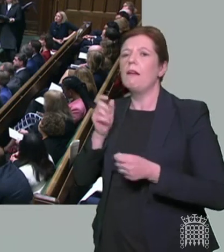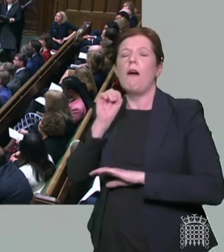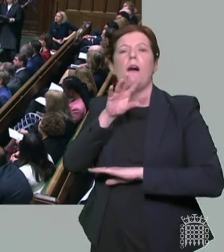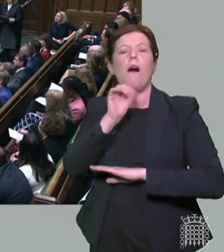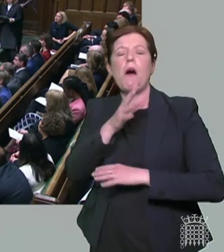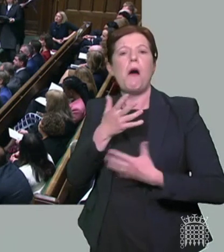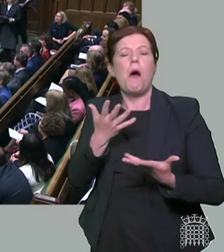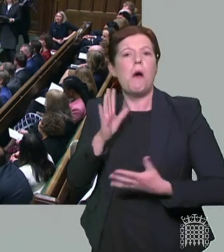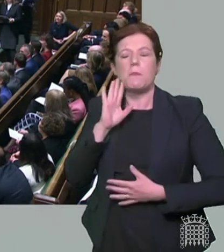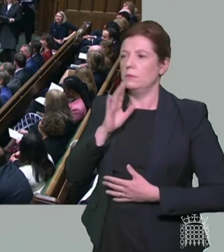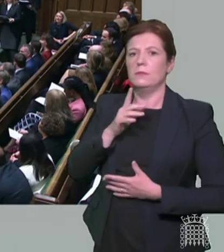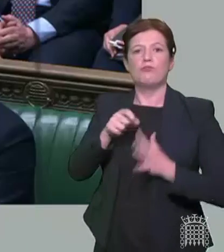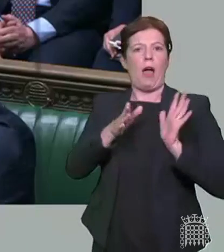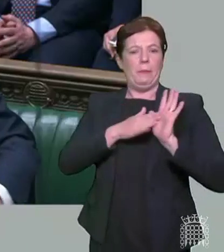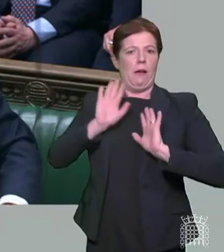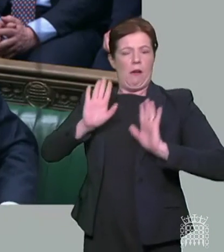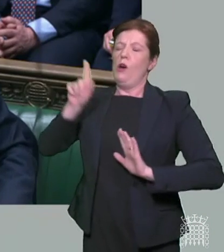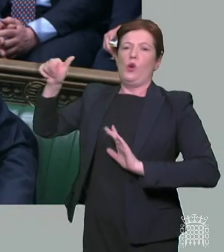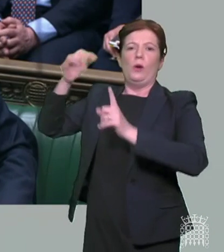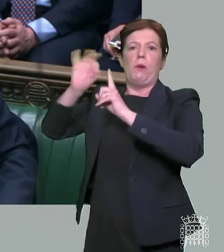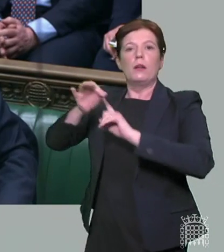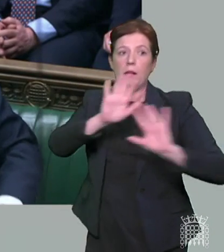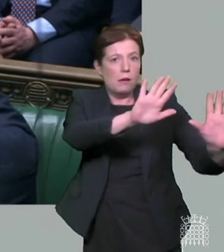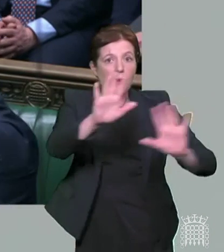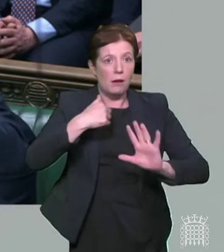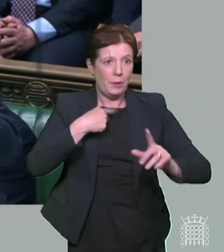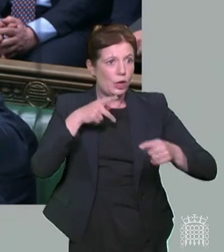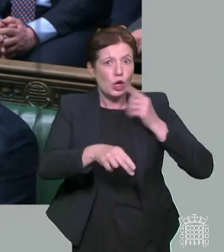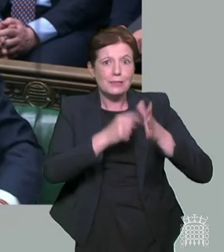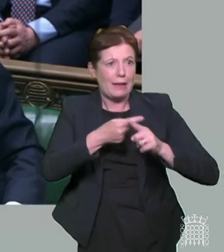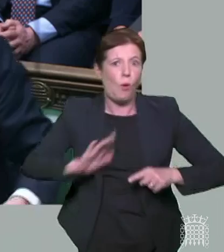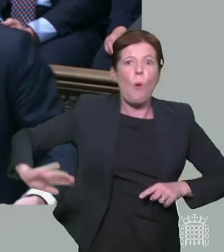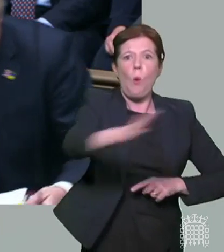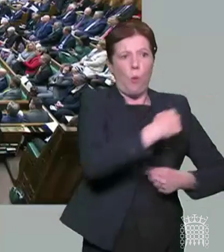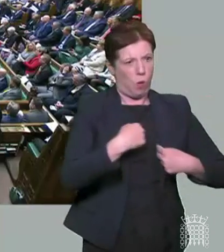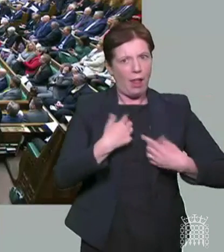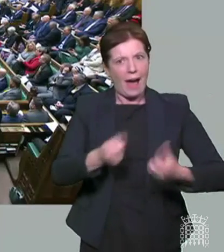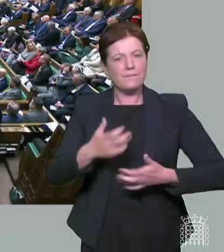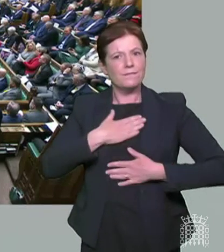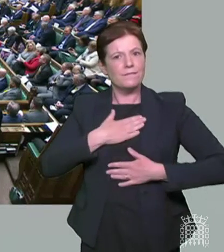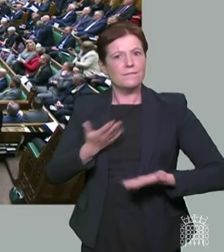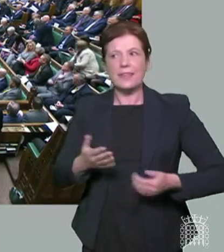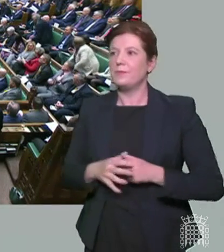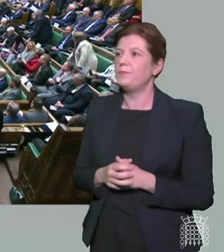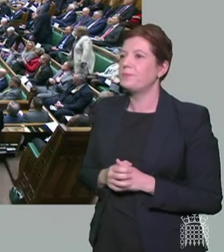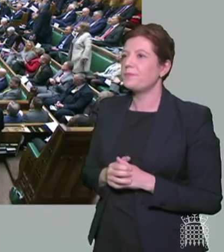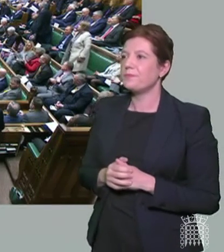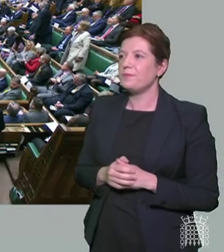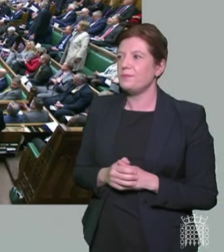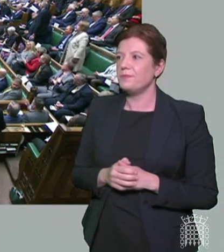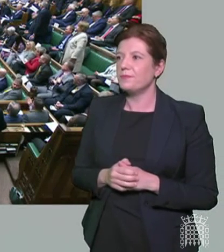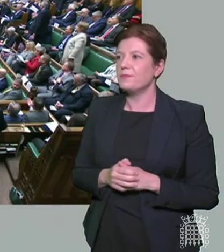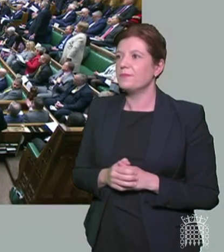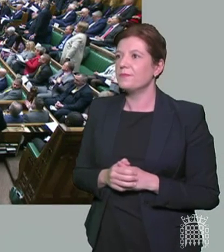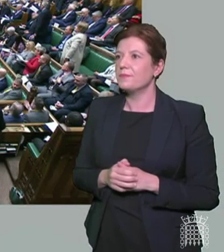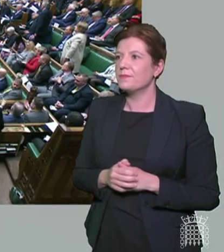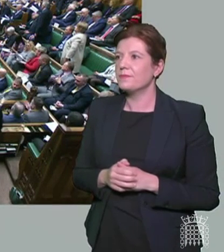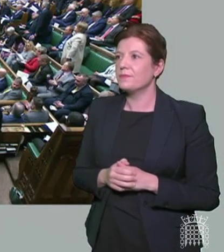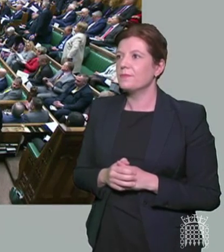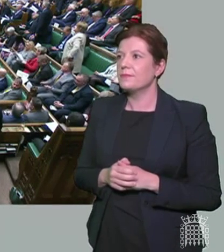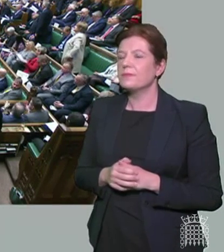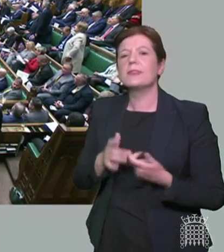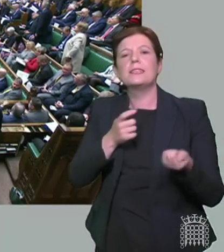Good point, Mr Speaker, but we are responsible for cutting taxes for everybody, which is what we are actually doing.